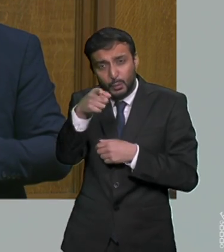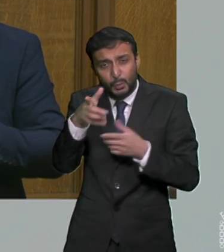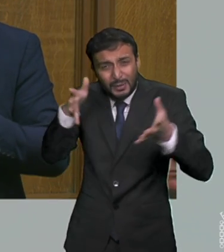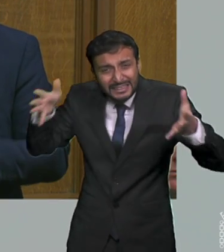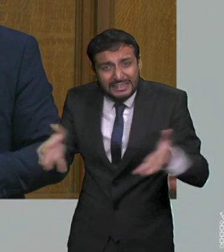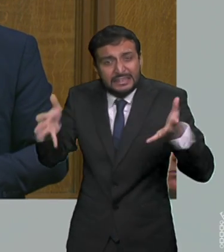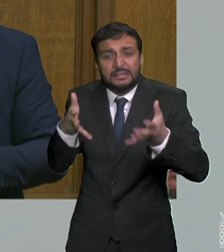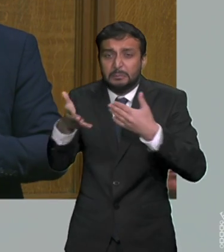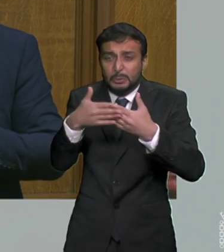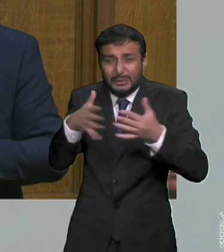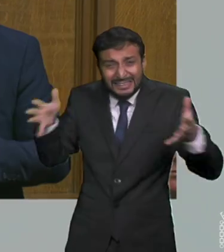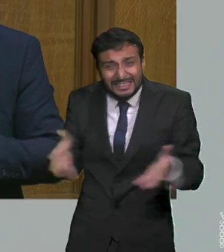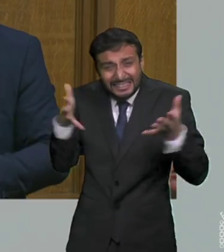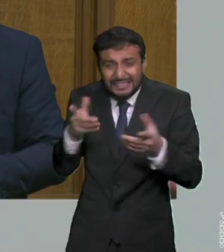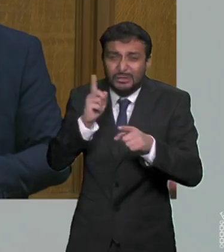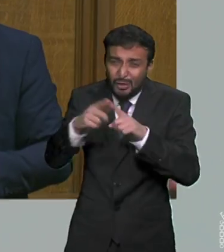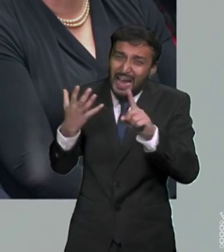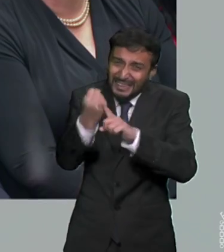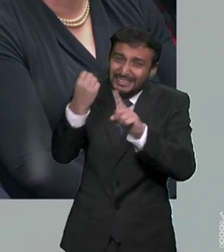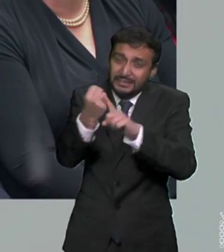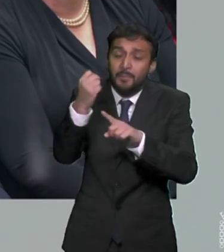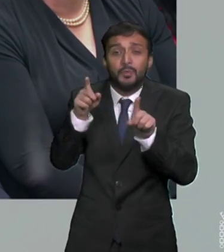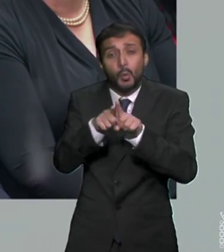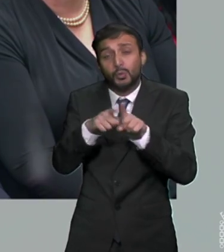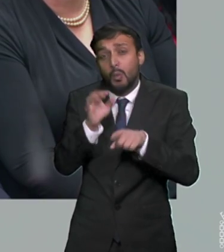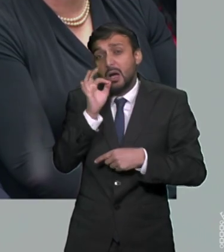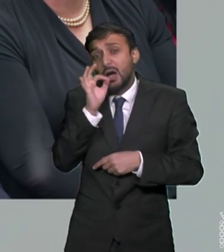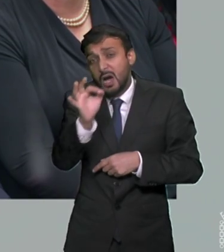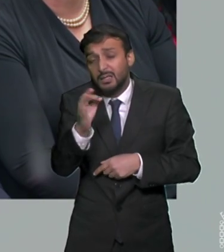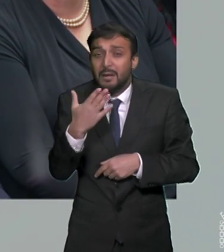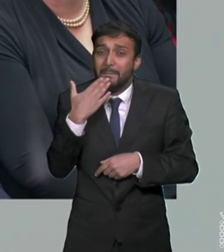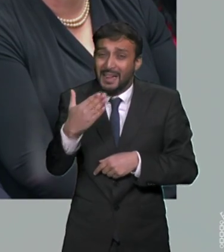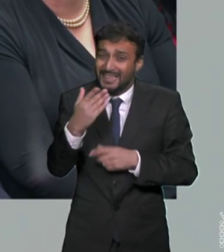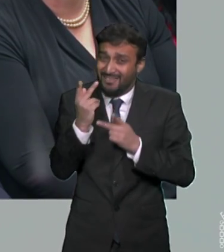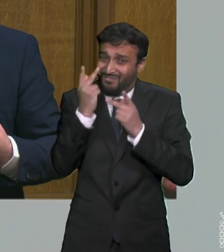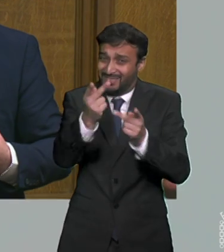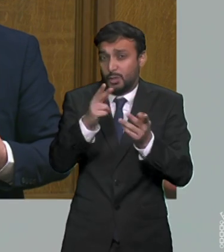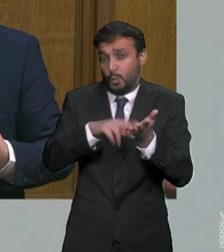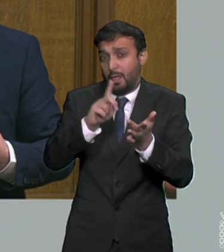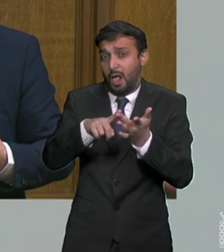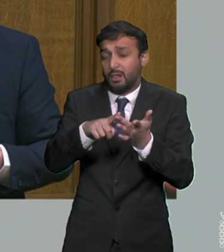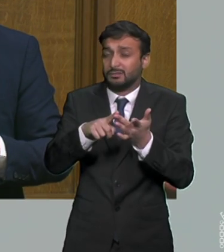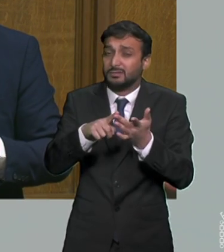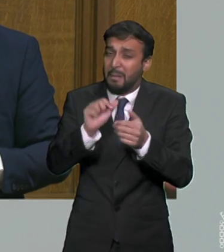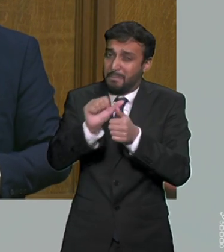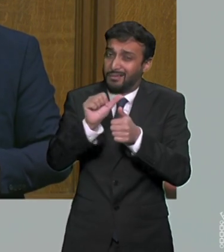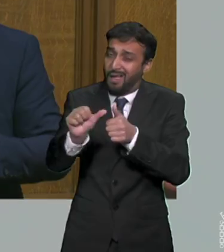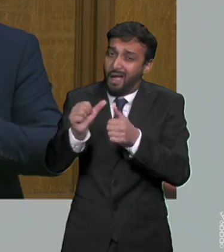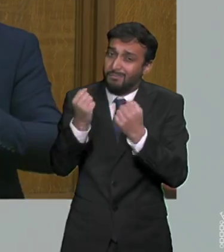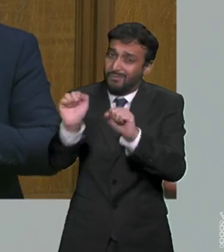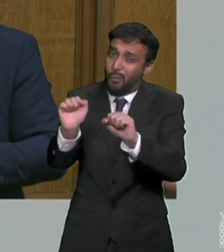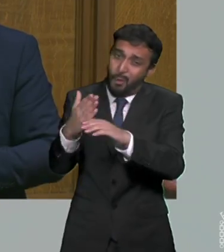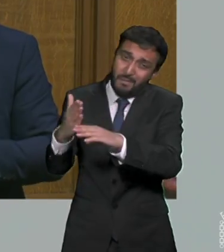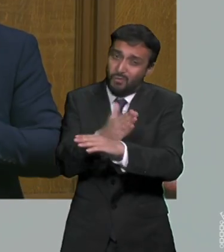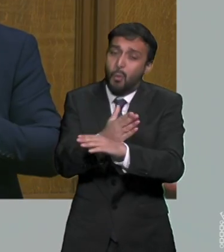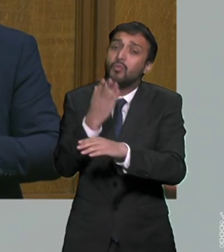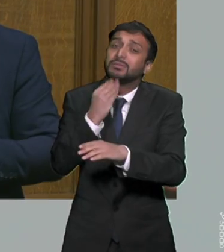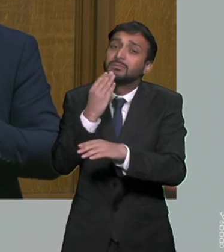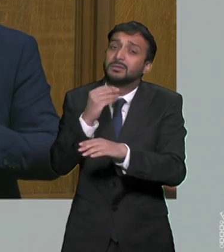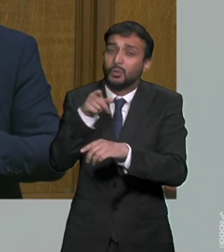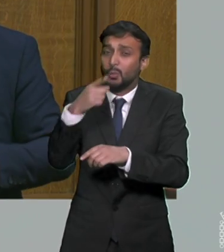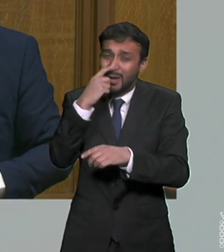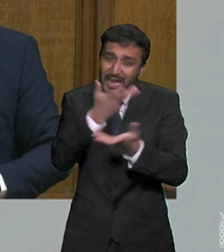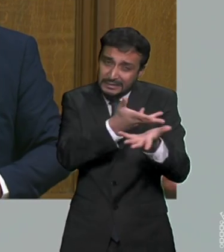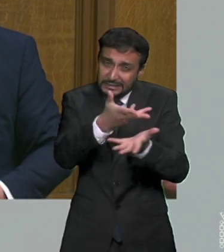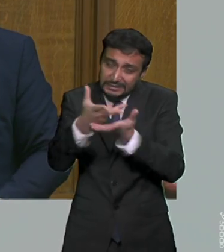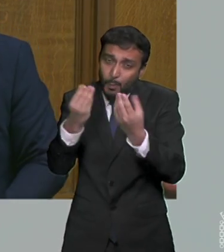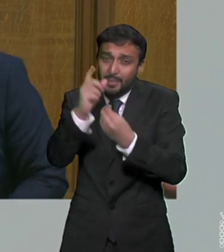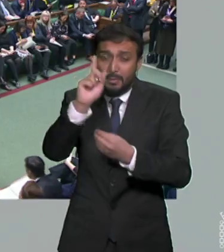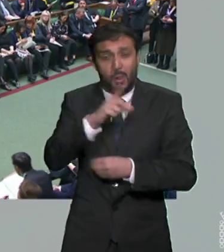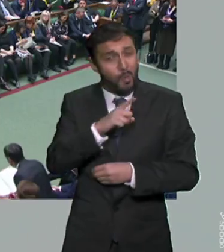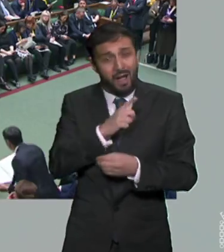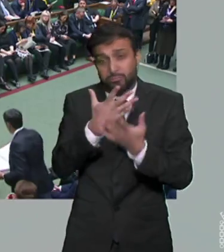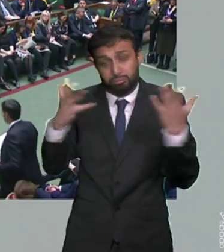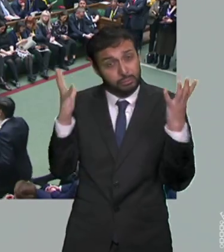Indeed, can I encourage him to visit Northern Ireland as soon as possible—preferably before Christmas—to engage with local stakeholders on the protocol and to hear views on how the Assembly can be restored via reform?